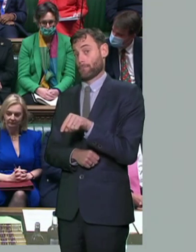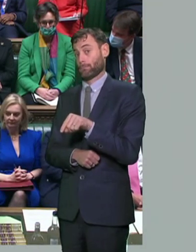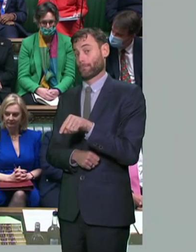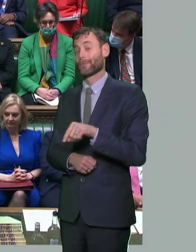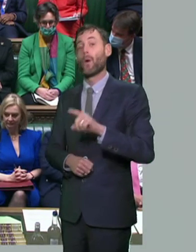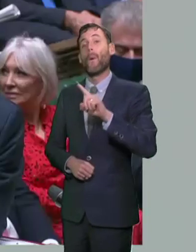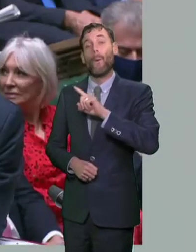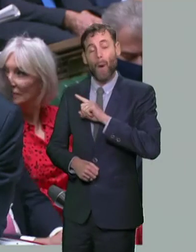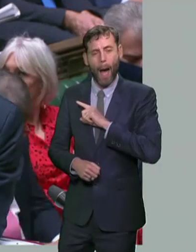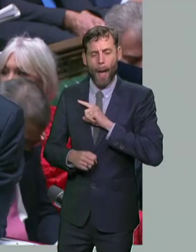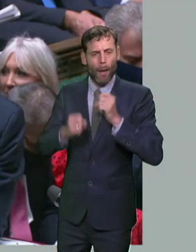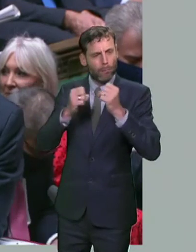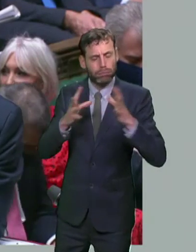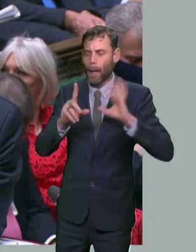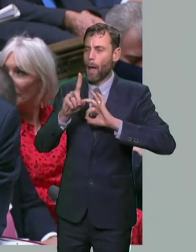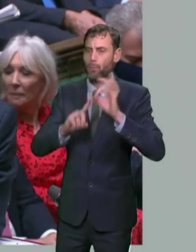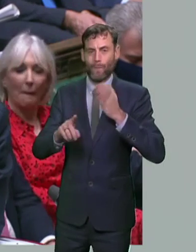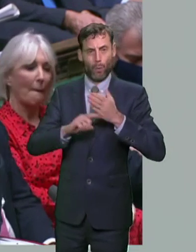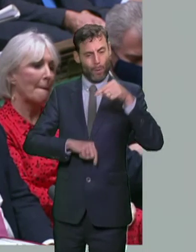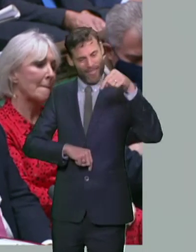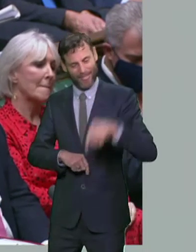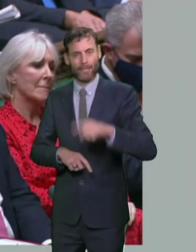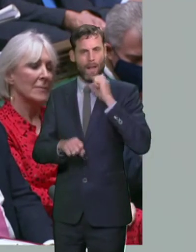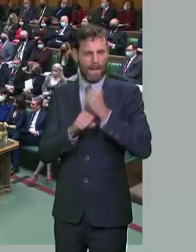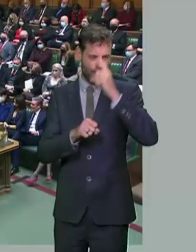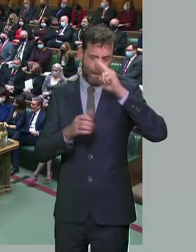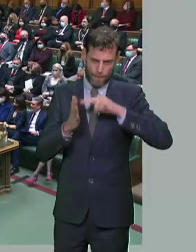That is because of the policies that this Government have followed.